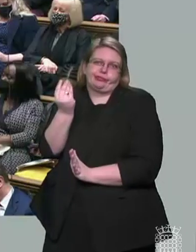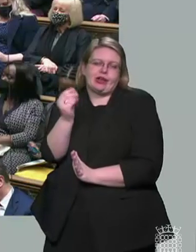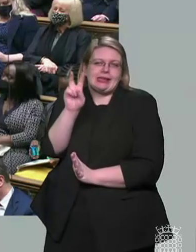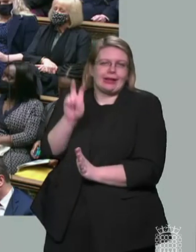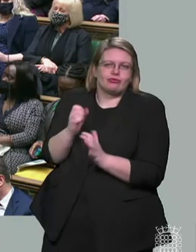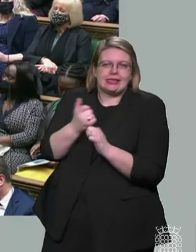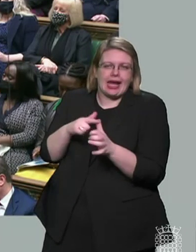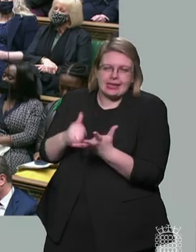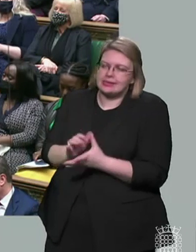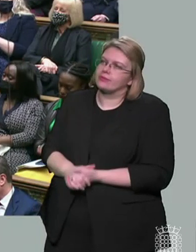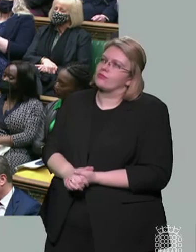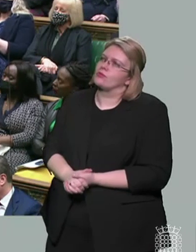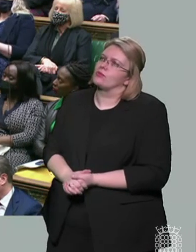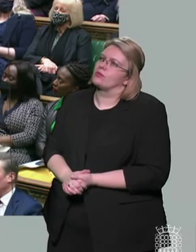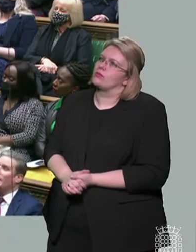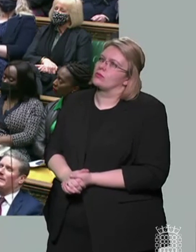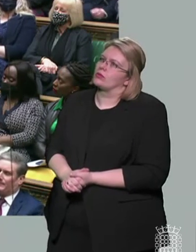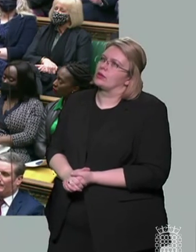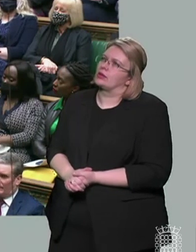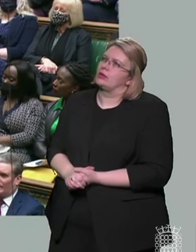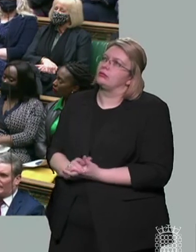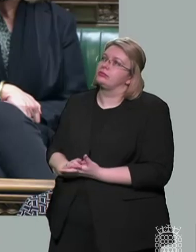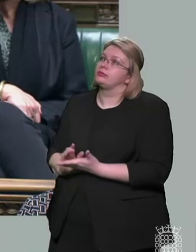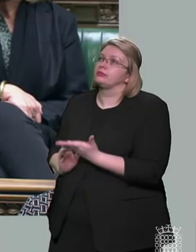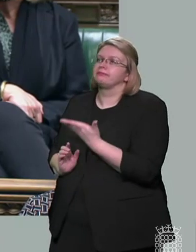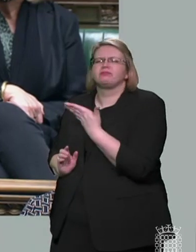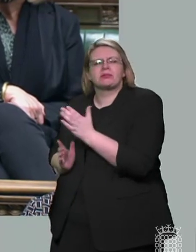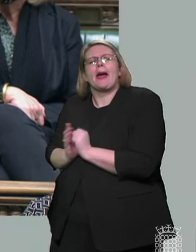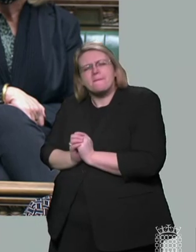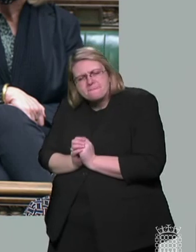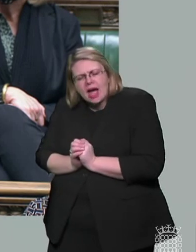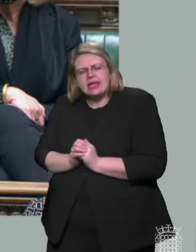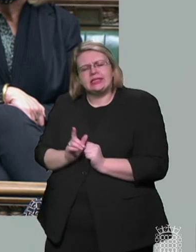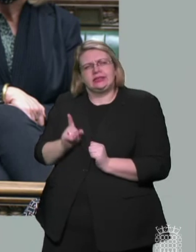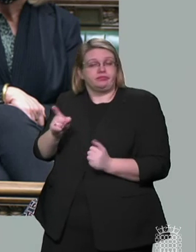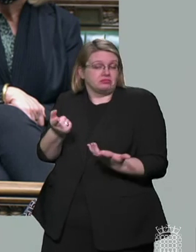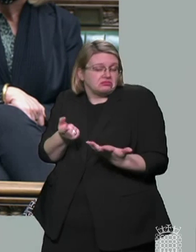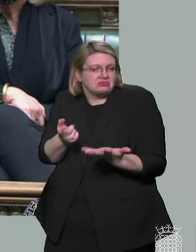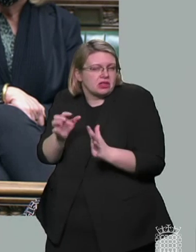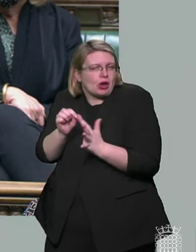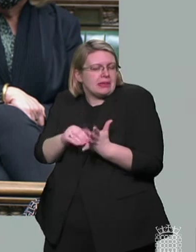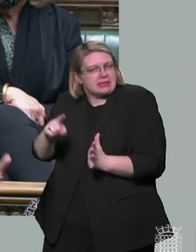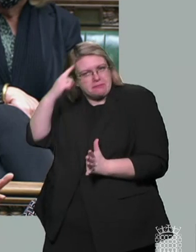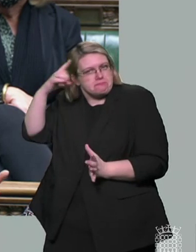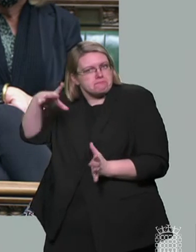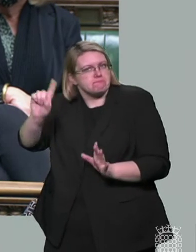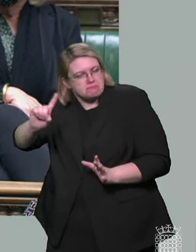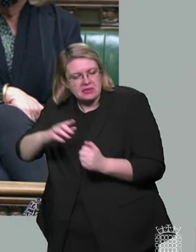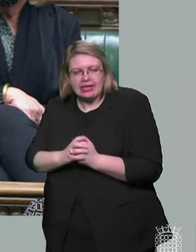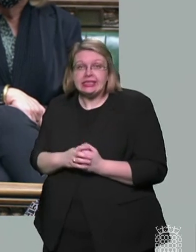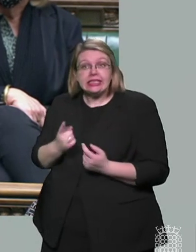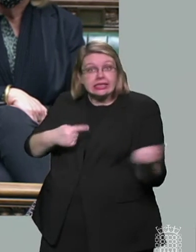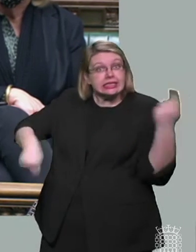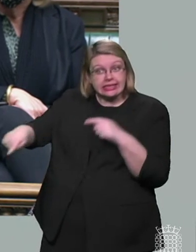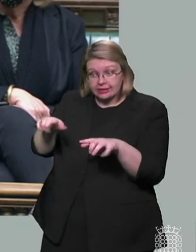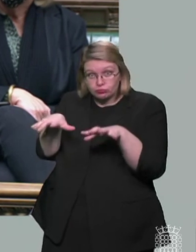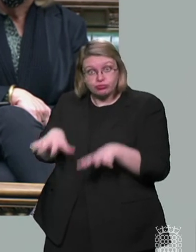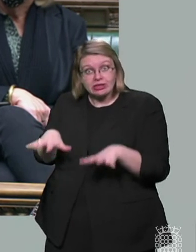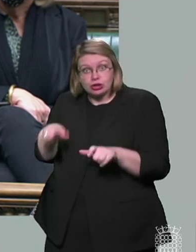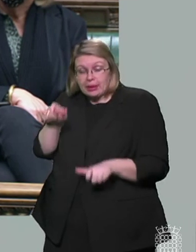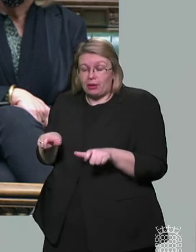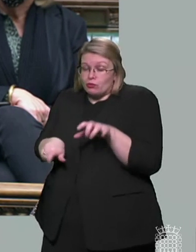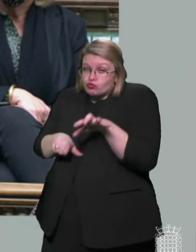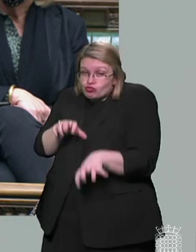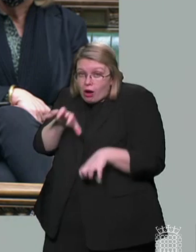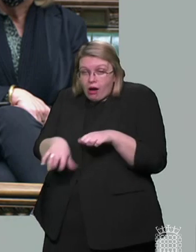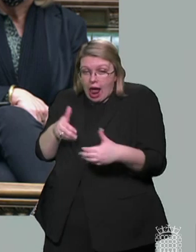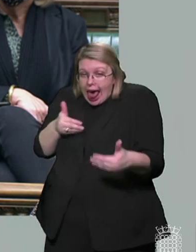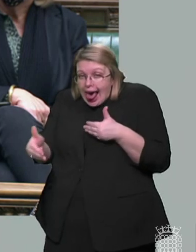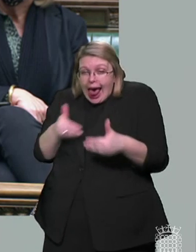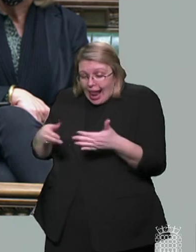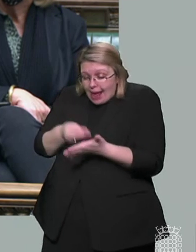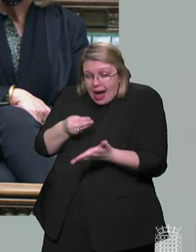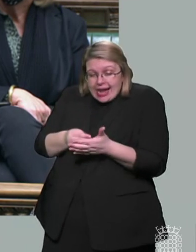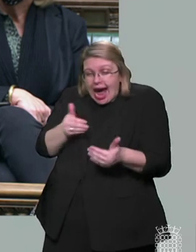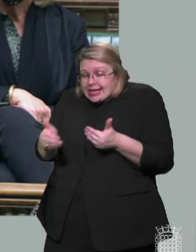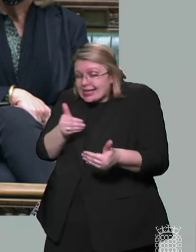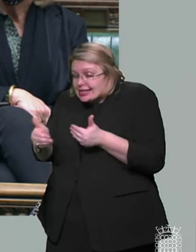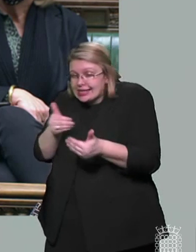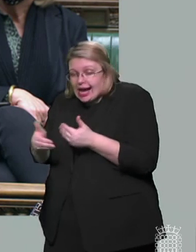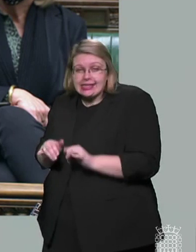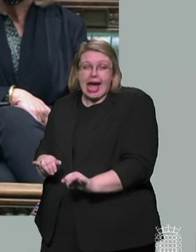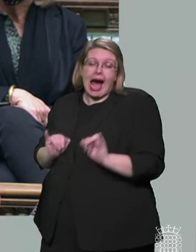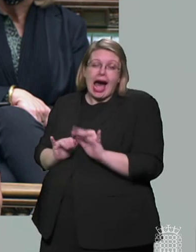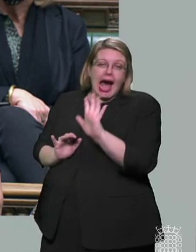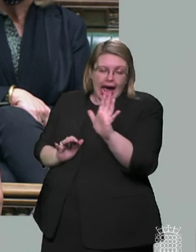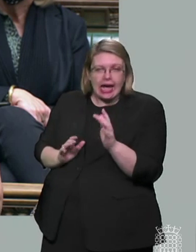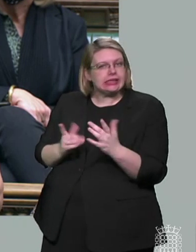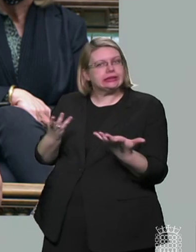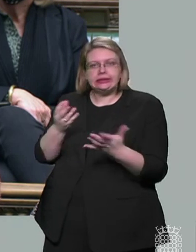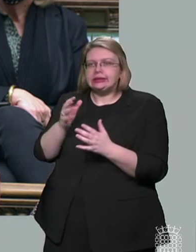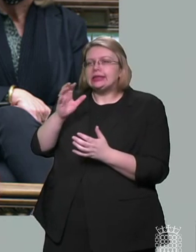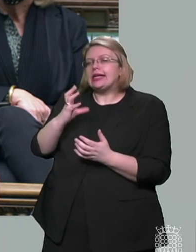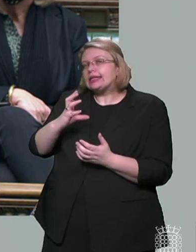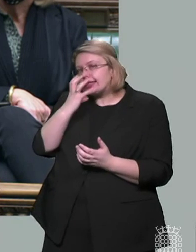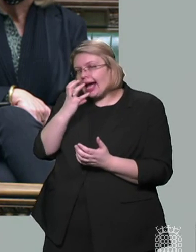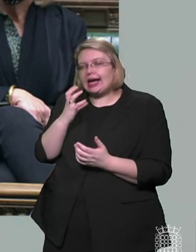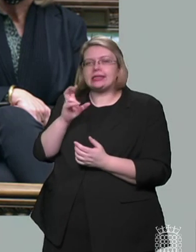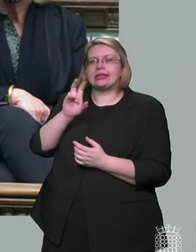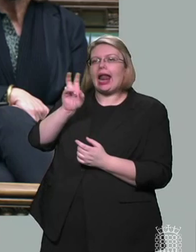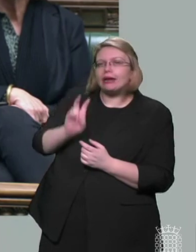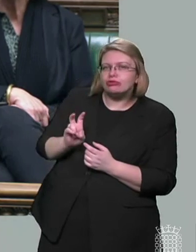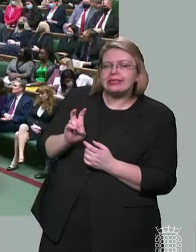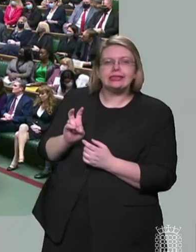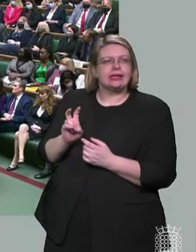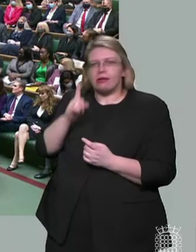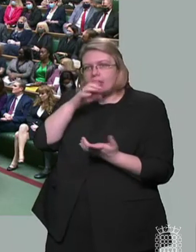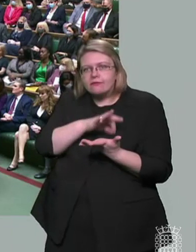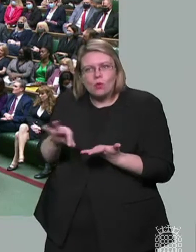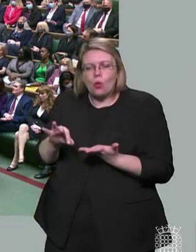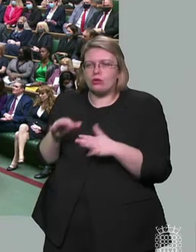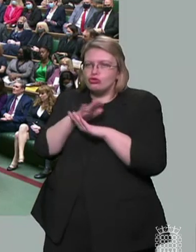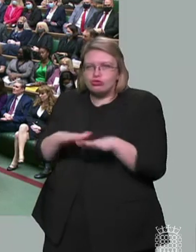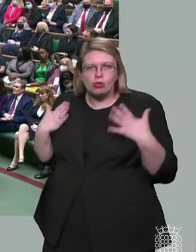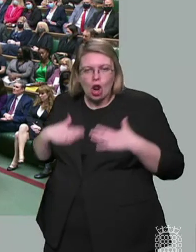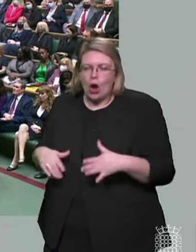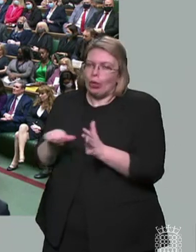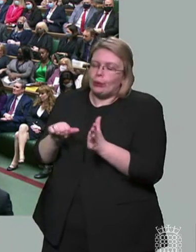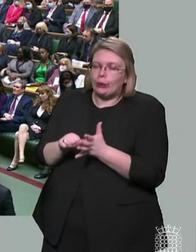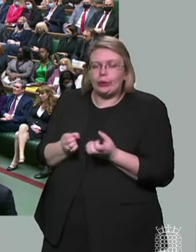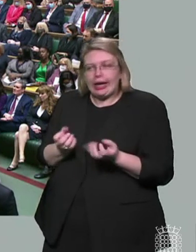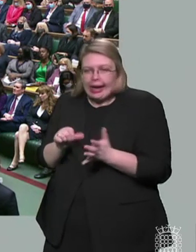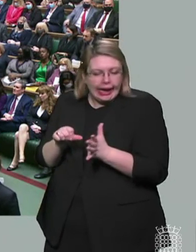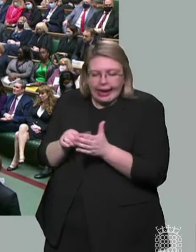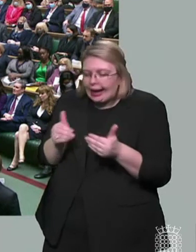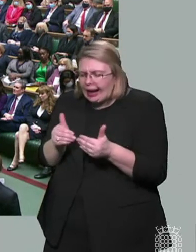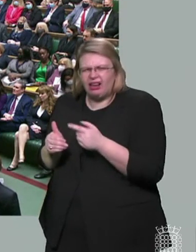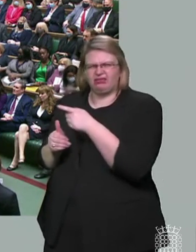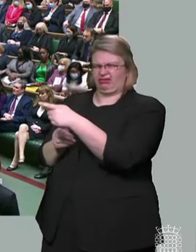5. How does the Prime Minister think it looks, when we are in a cost of living crisis, with our constituents struggling to put food on the table or coats on their kids’ backs, and members of his Cabinet are throwing their toys out of the pram because they want to eat foie gras and wear fur?